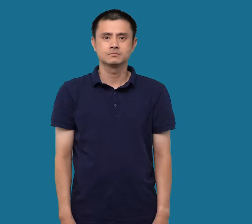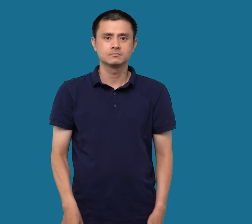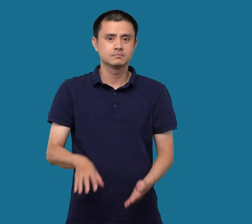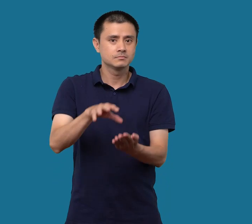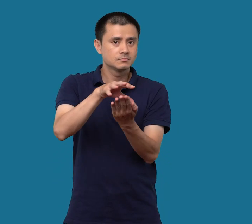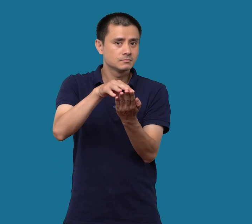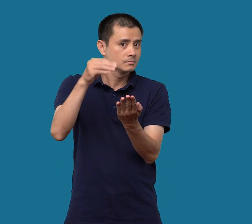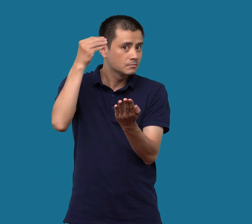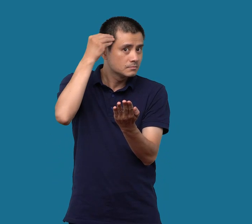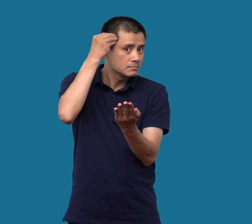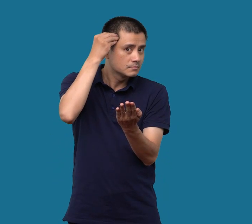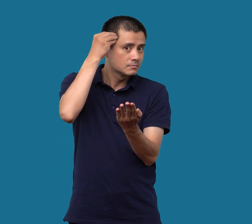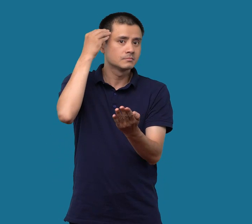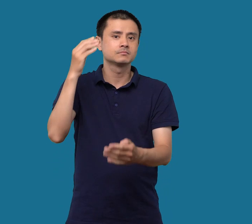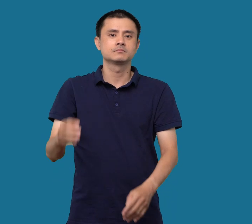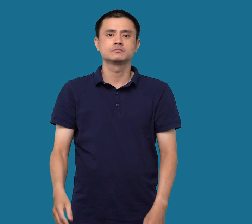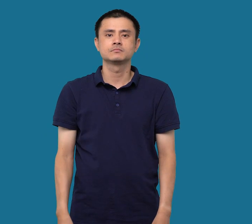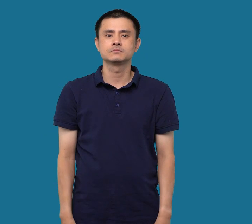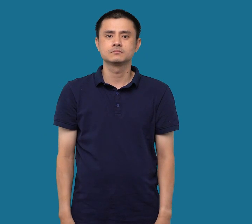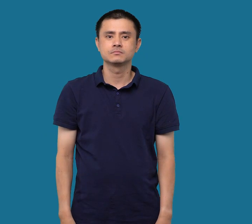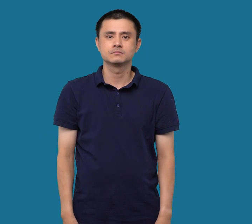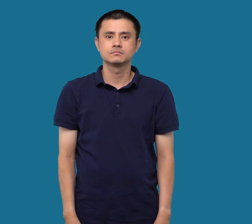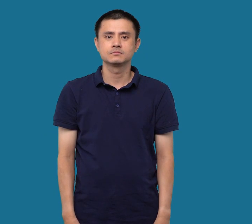ghi nhớ